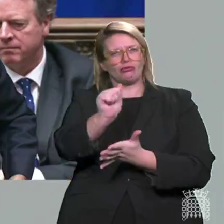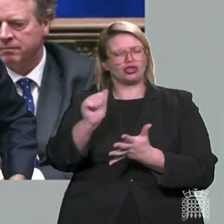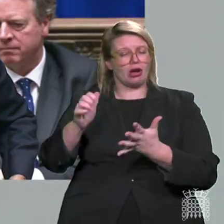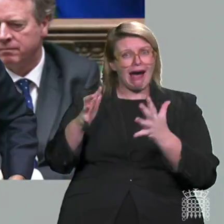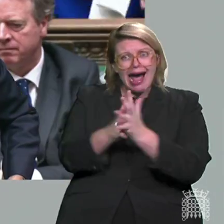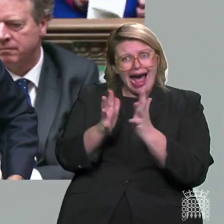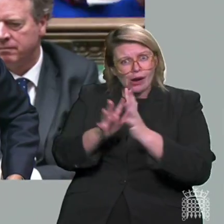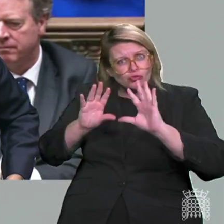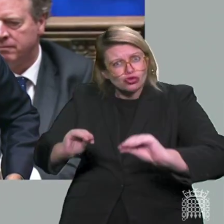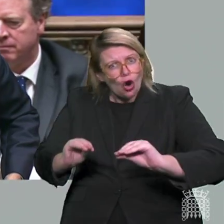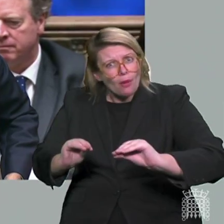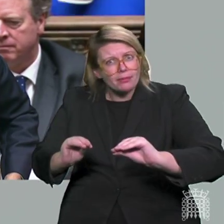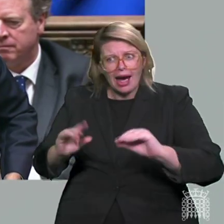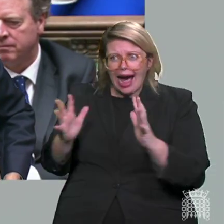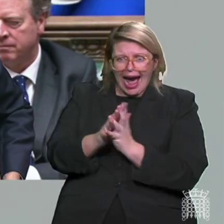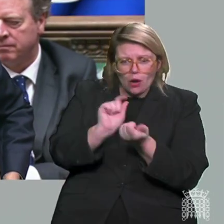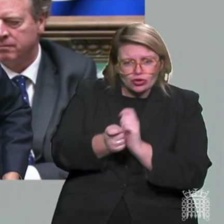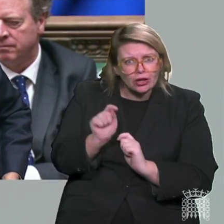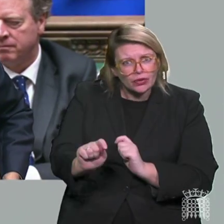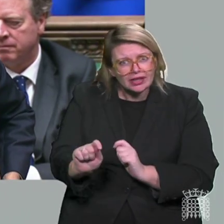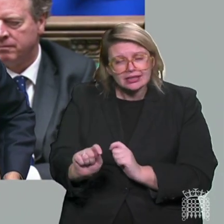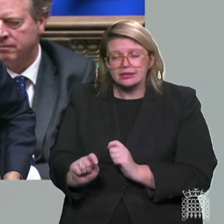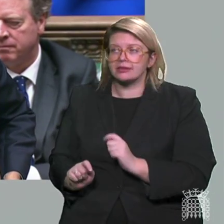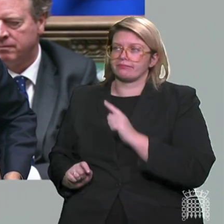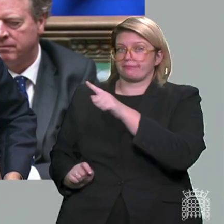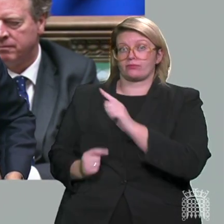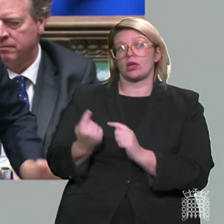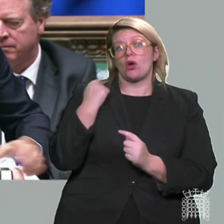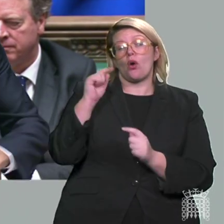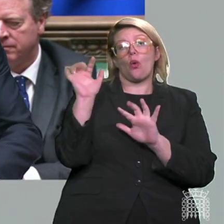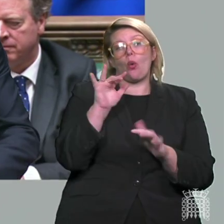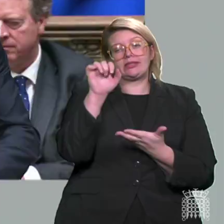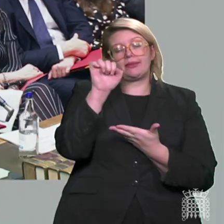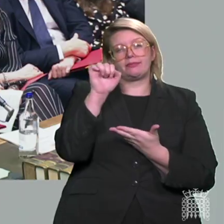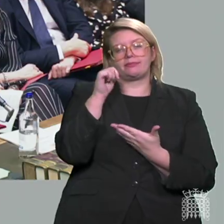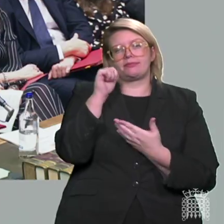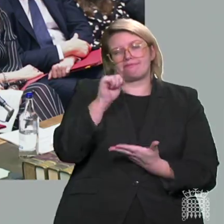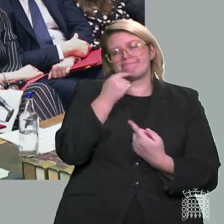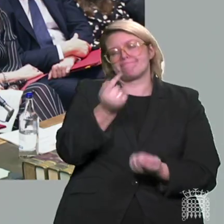With regard to funding, we announced in the autumn statement £2 billion of extra funding for our schools.